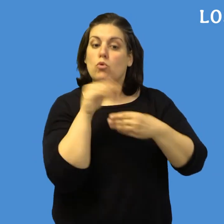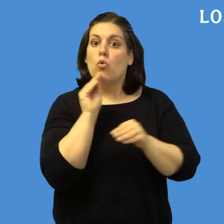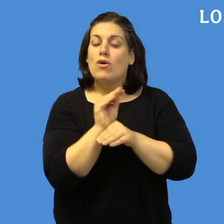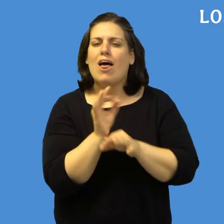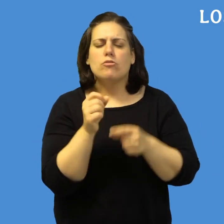cuidar